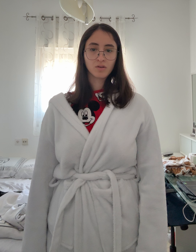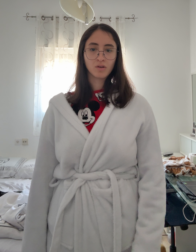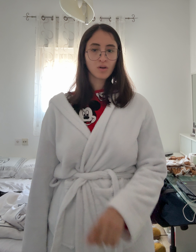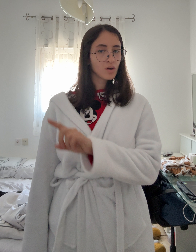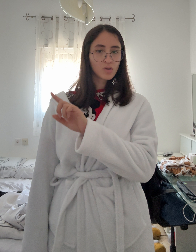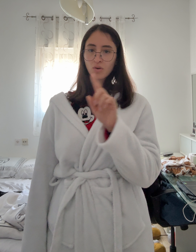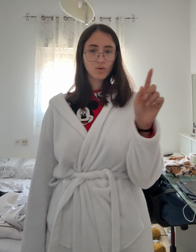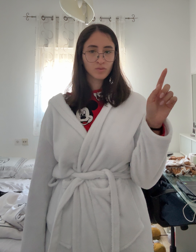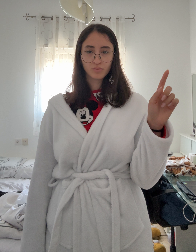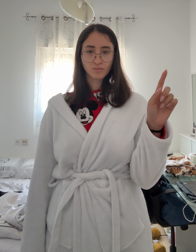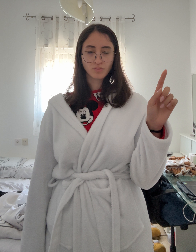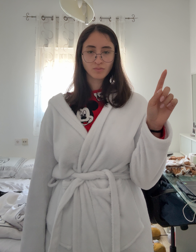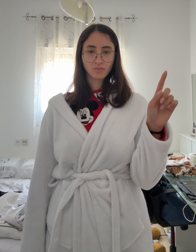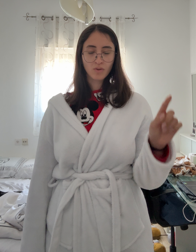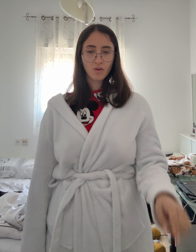לא